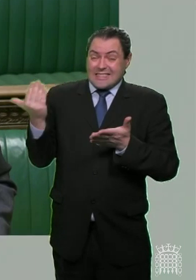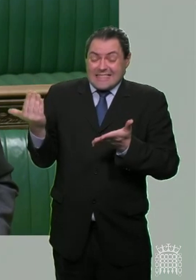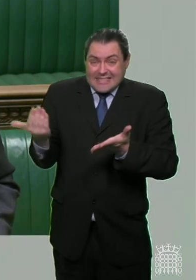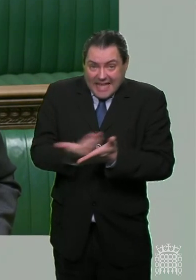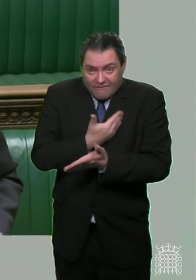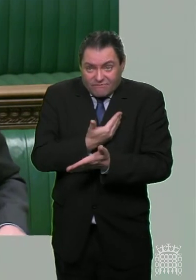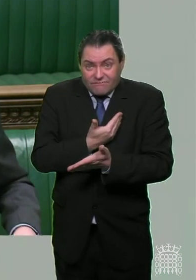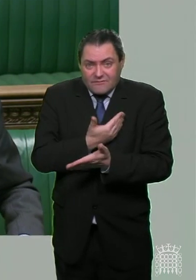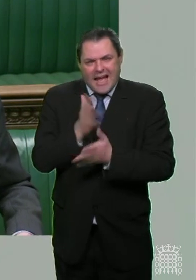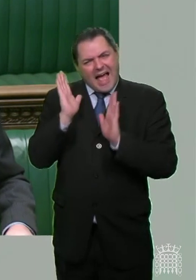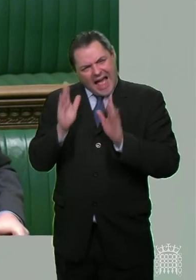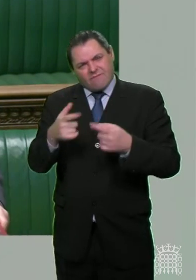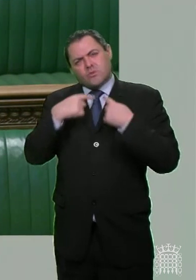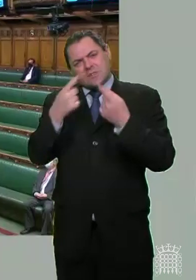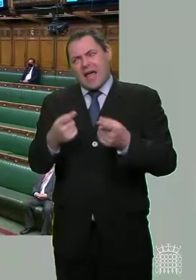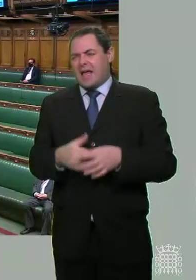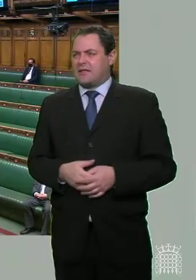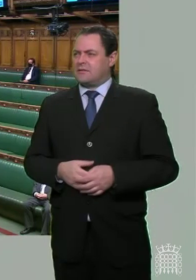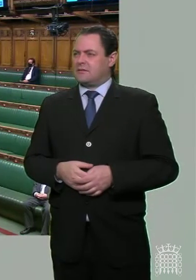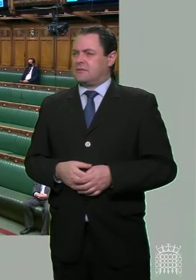It is absolutly critical that he says that.